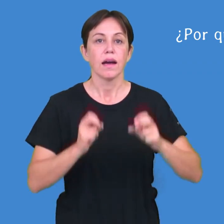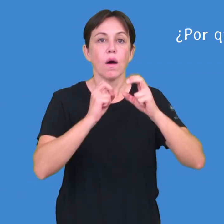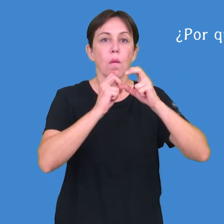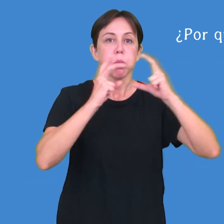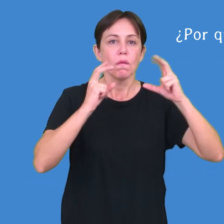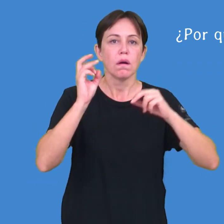gordo